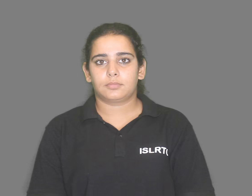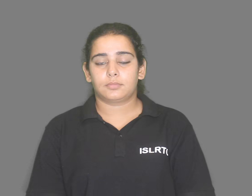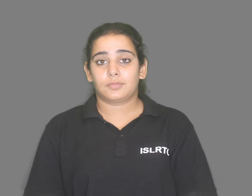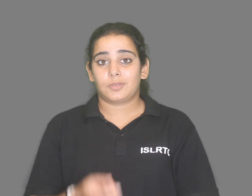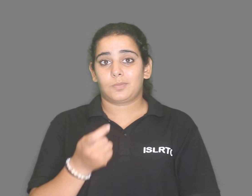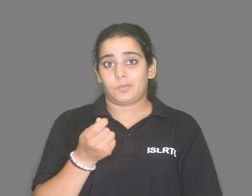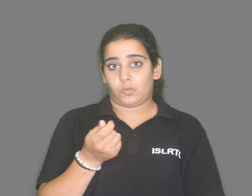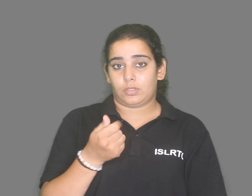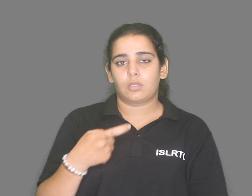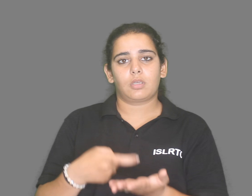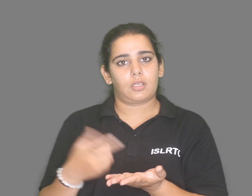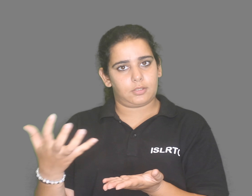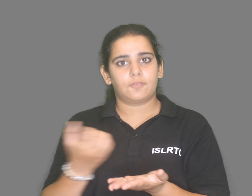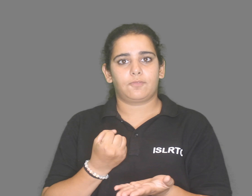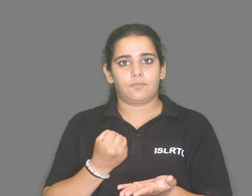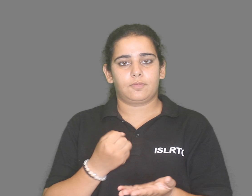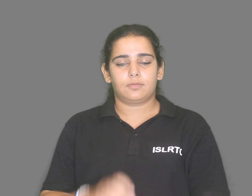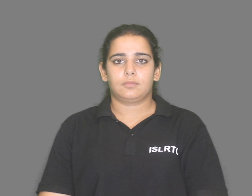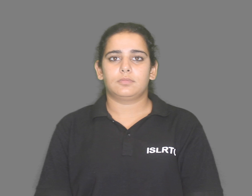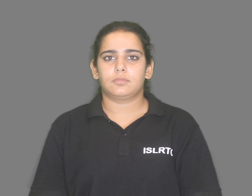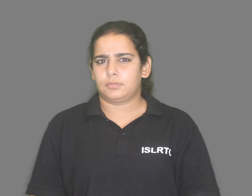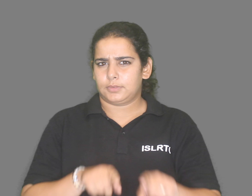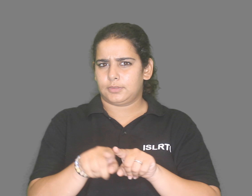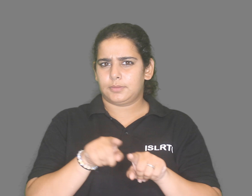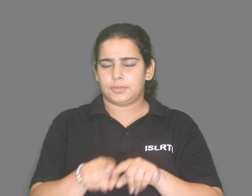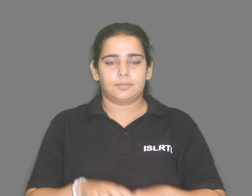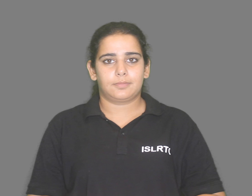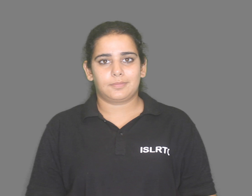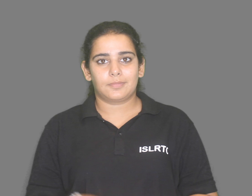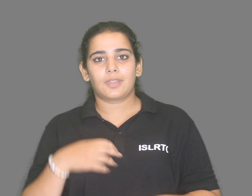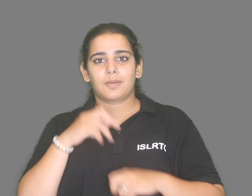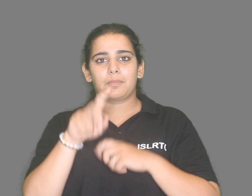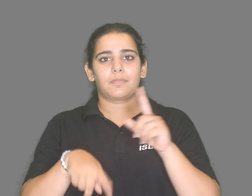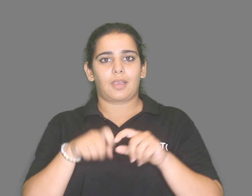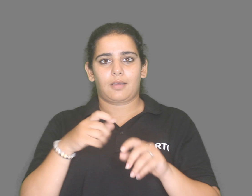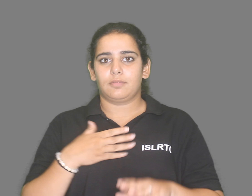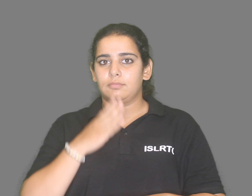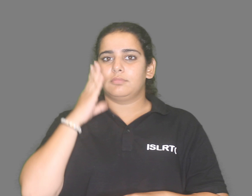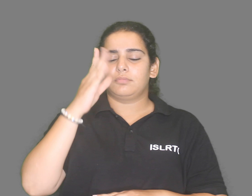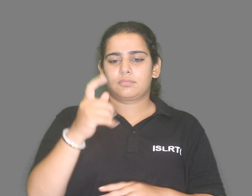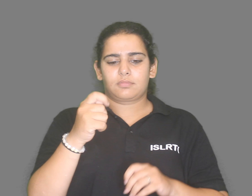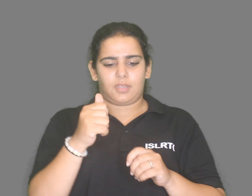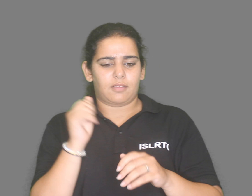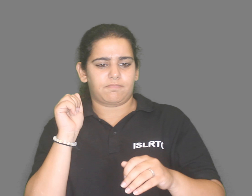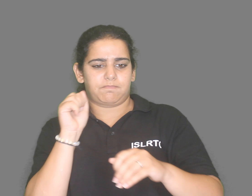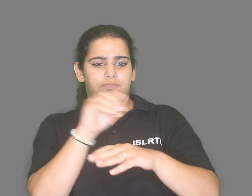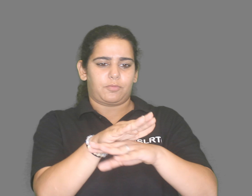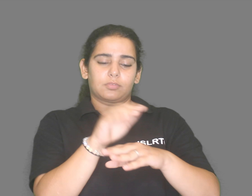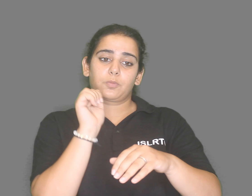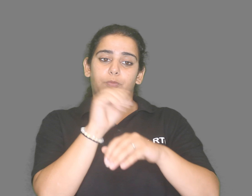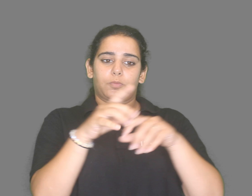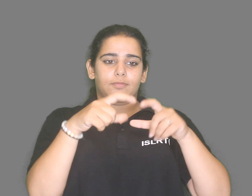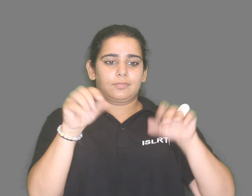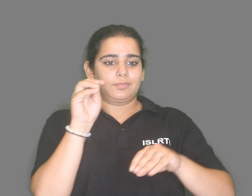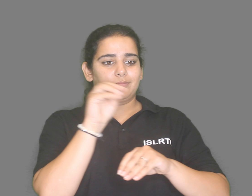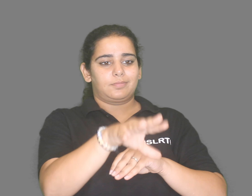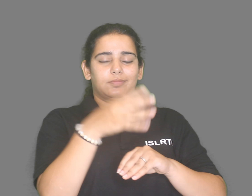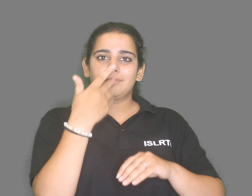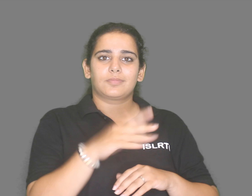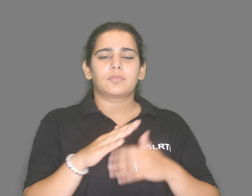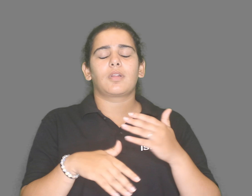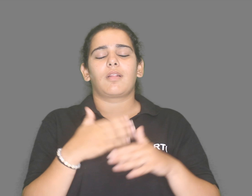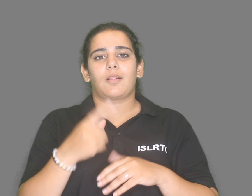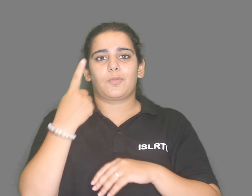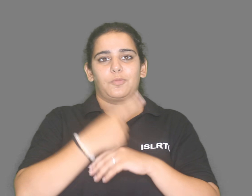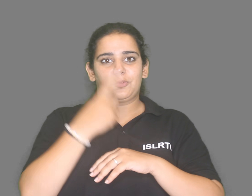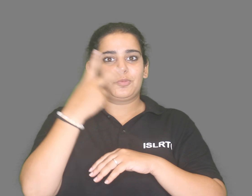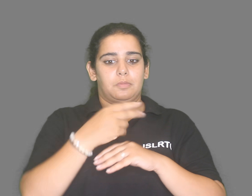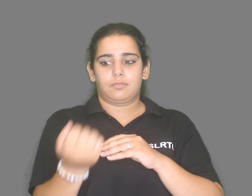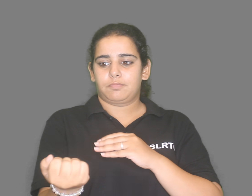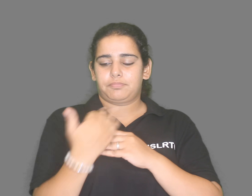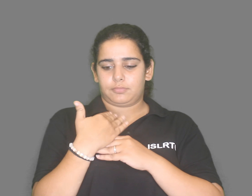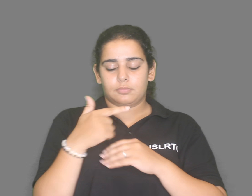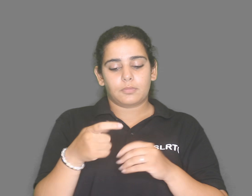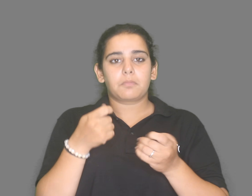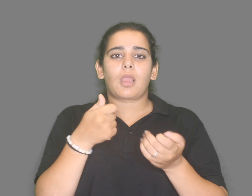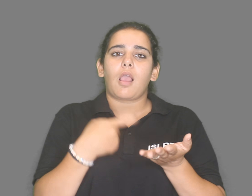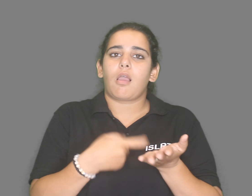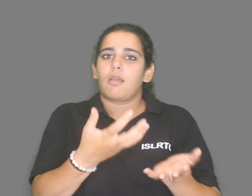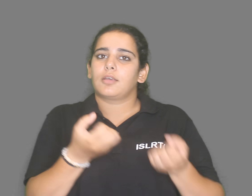Recievable Down Payment A company has received money in advance of doing the work specified